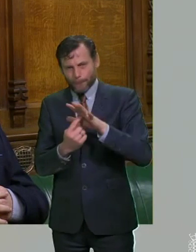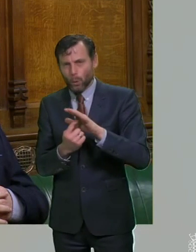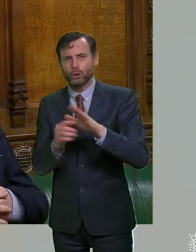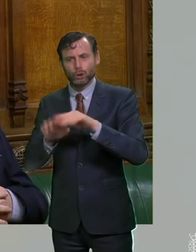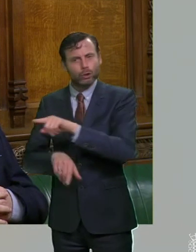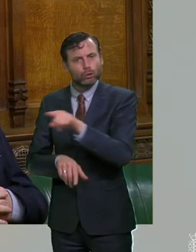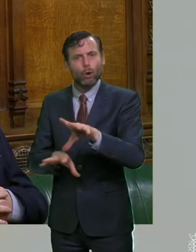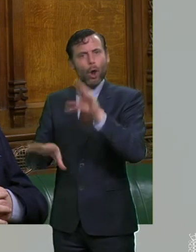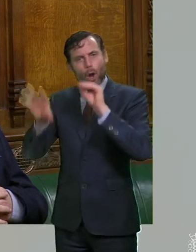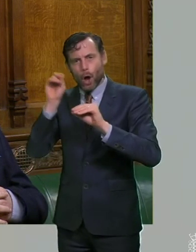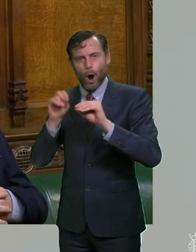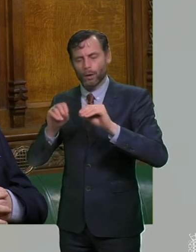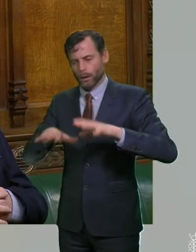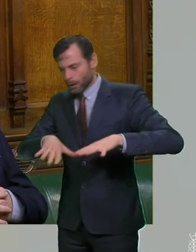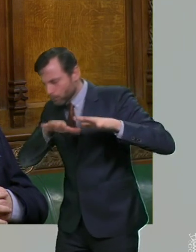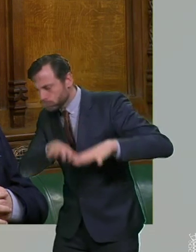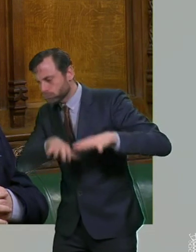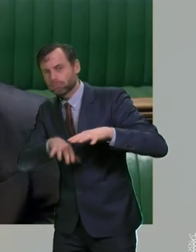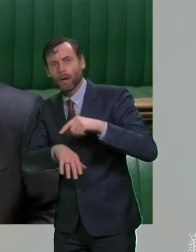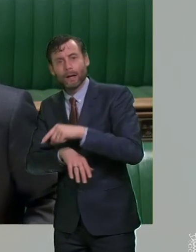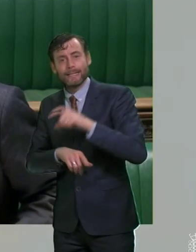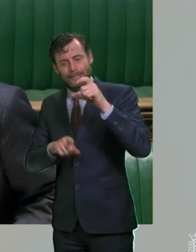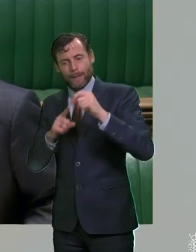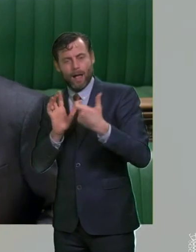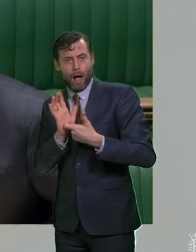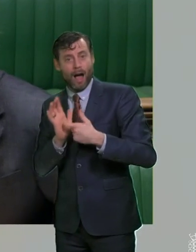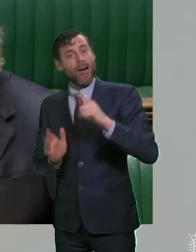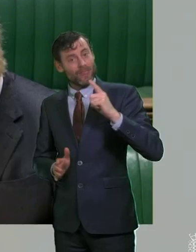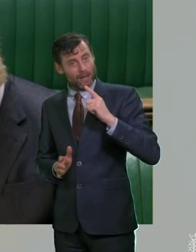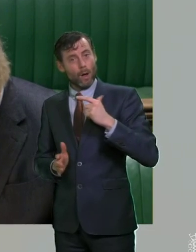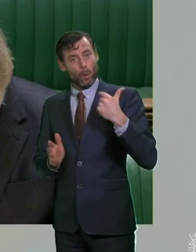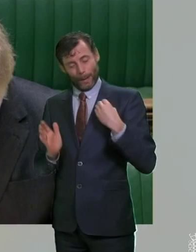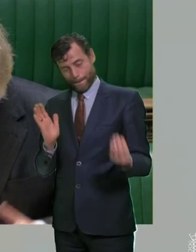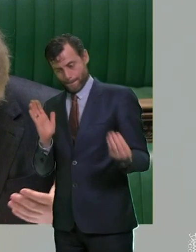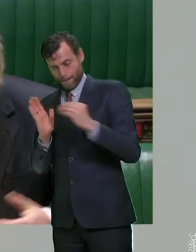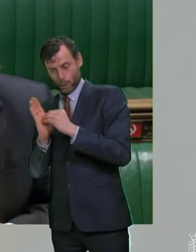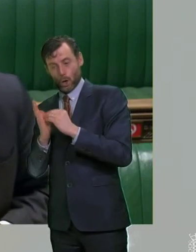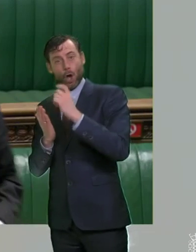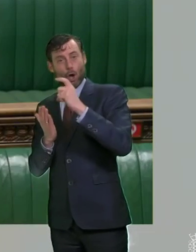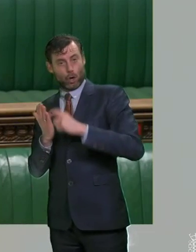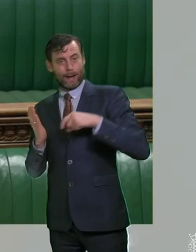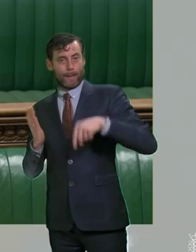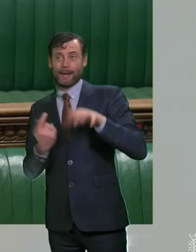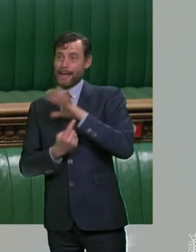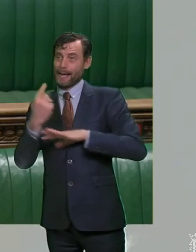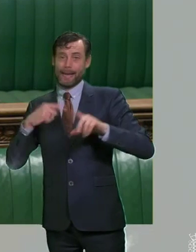That is why we introduced it into the curriculum for all state funded schools in England.